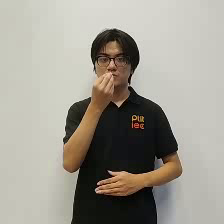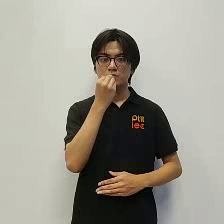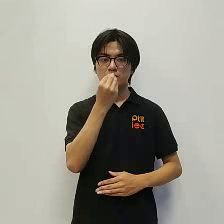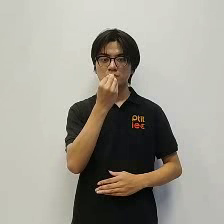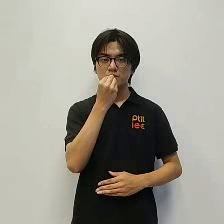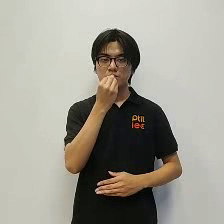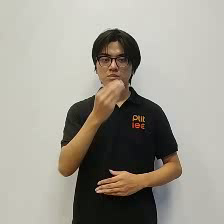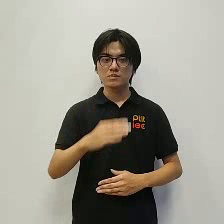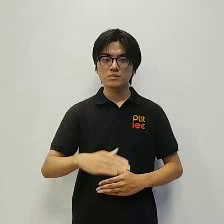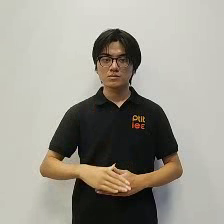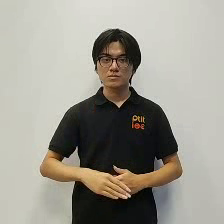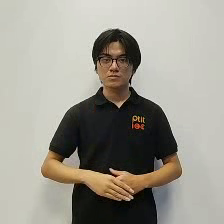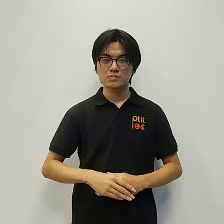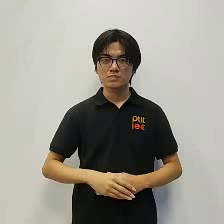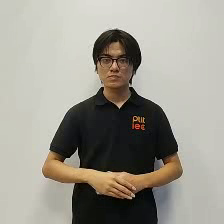Ăn